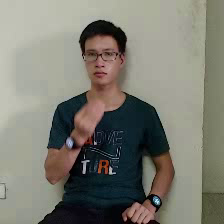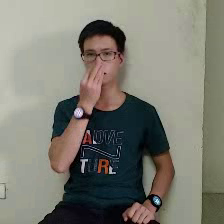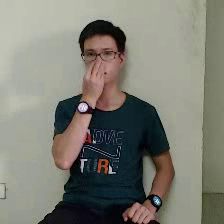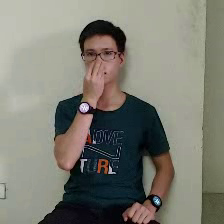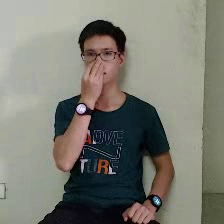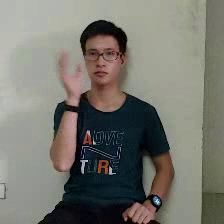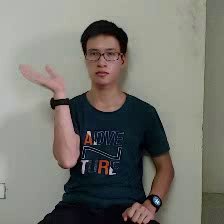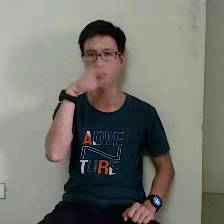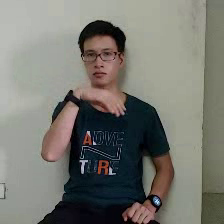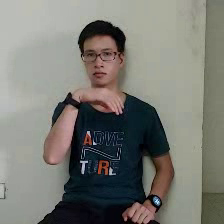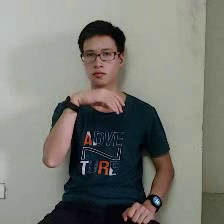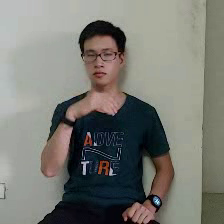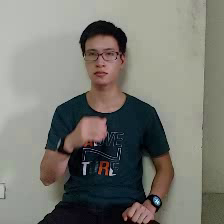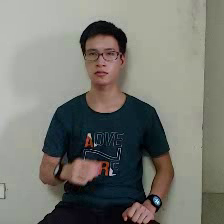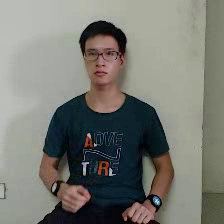Nói xấu